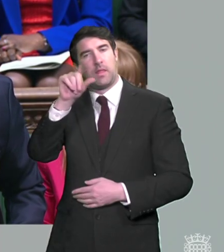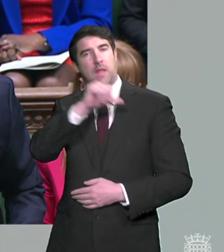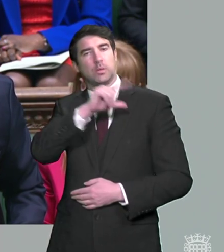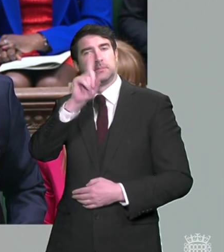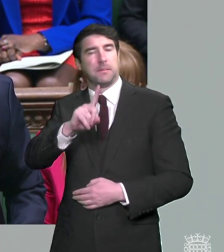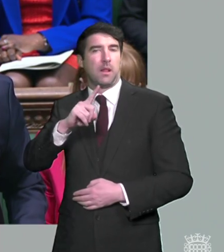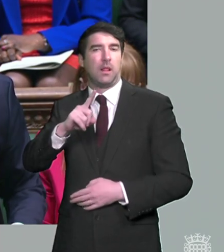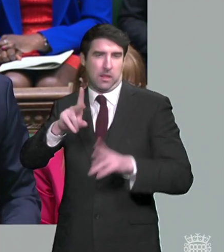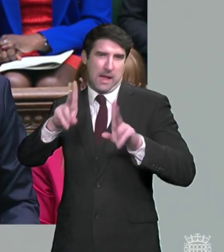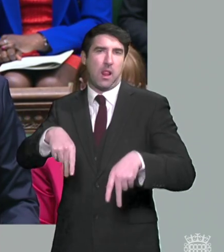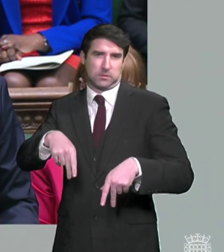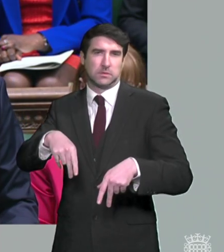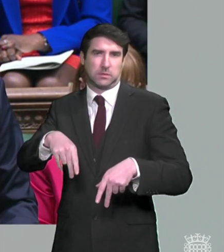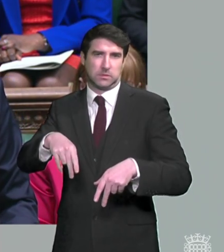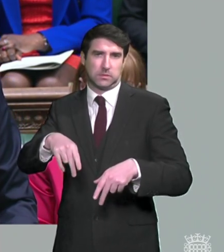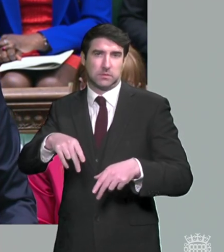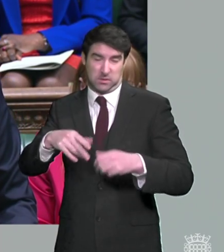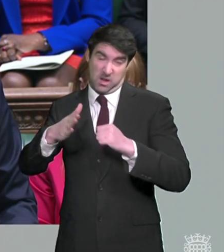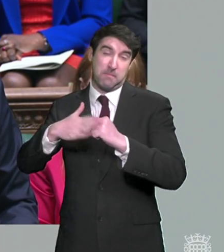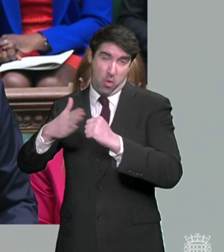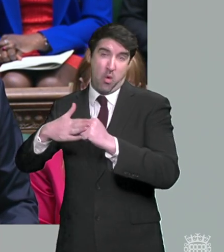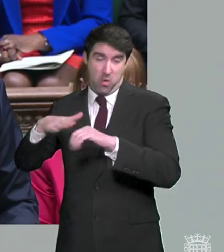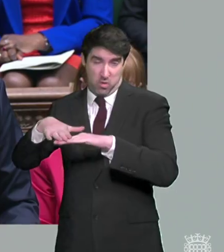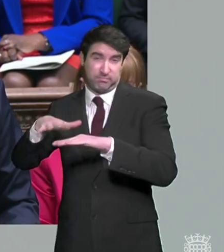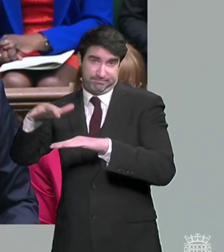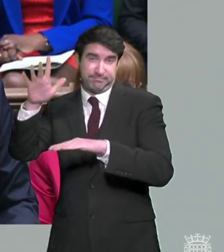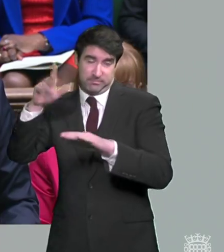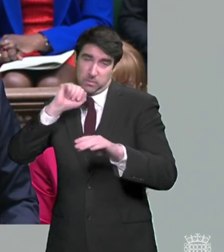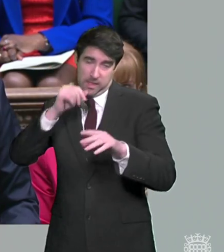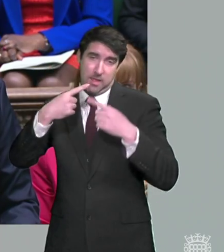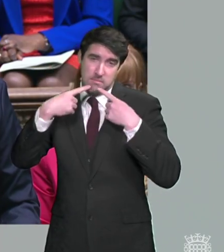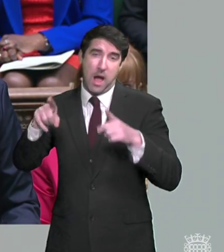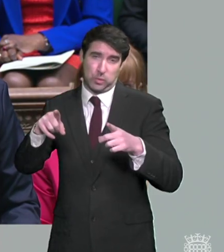I know that many families here in the UK will be anxiously awaiting news.